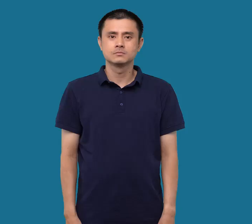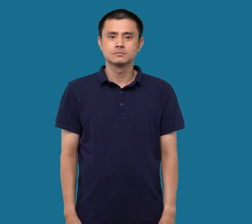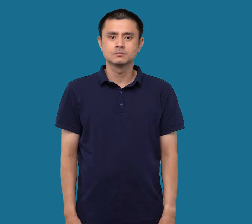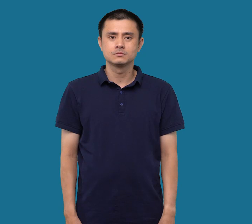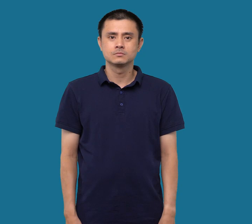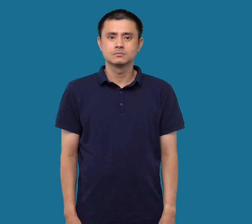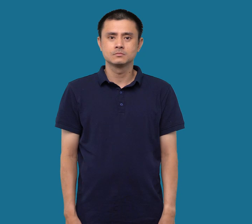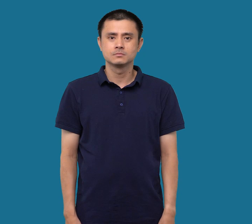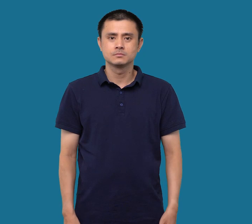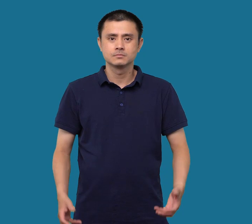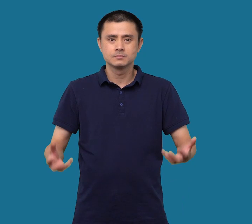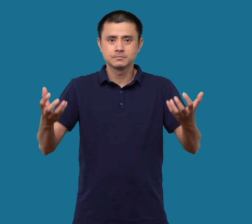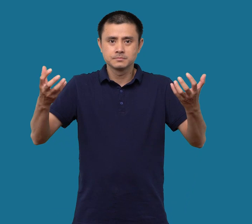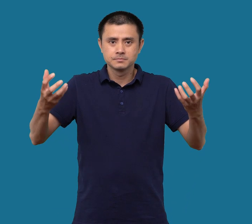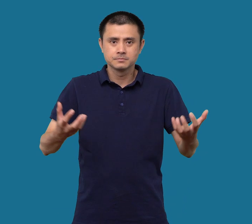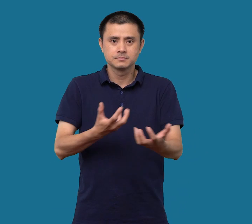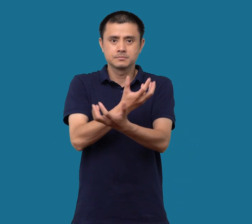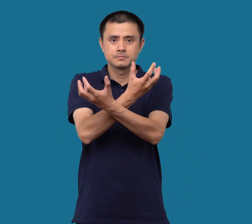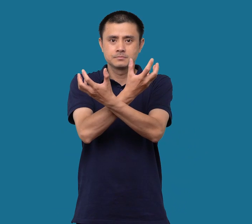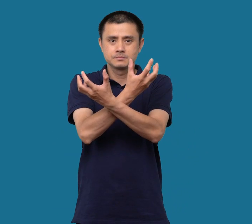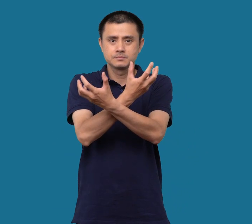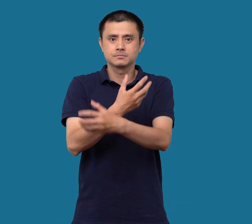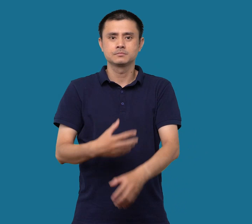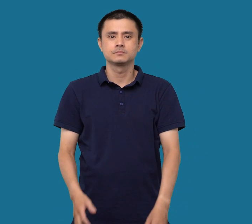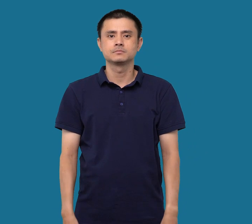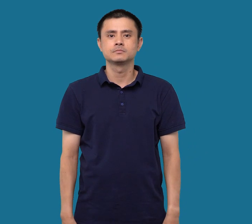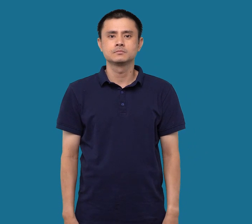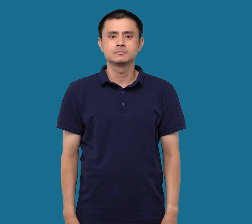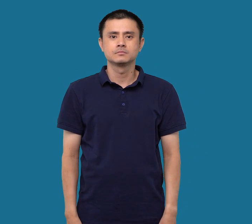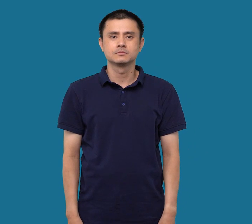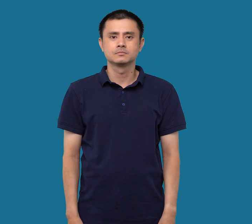giao hoán